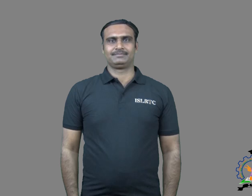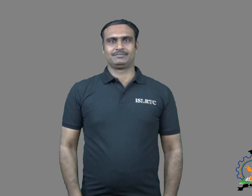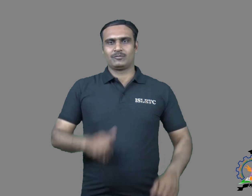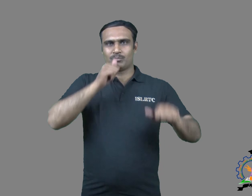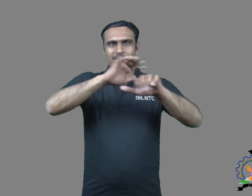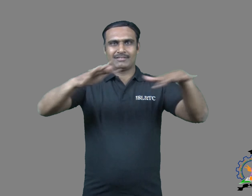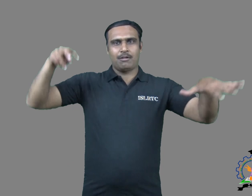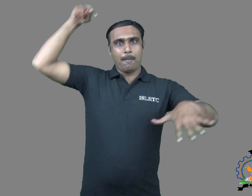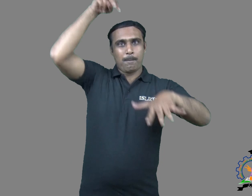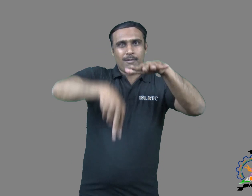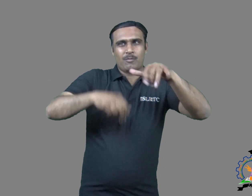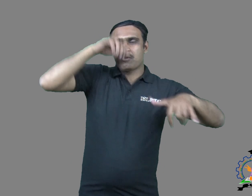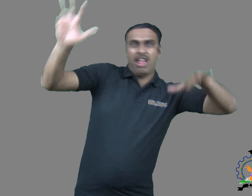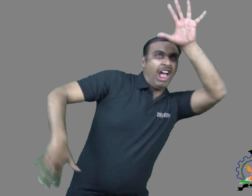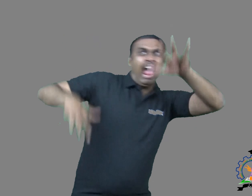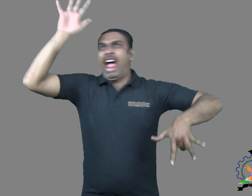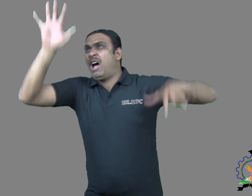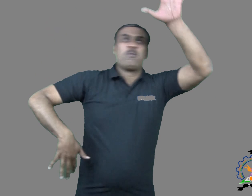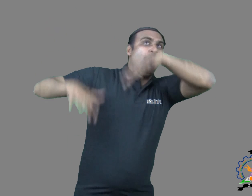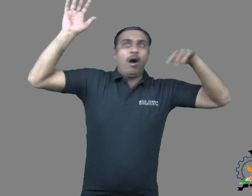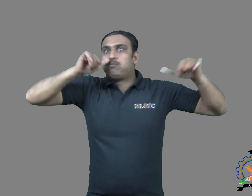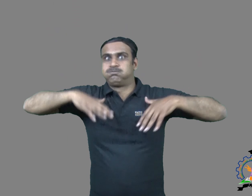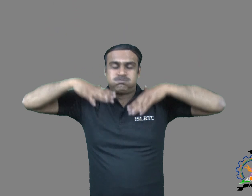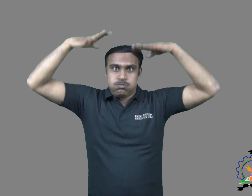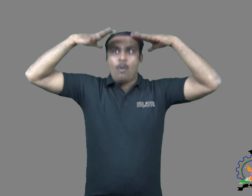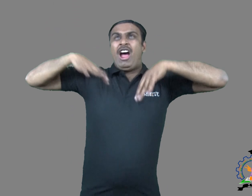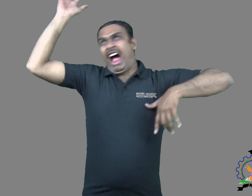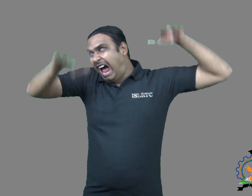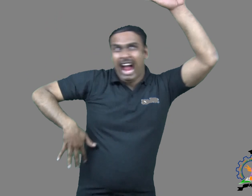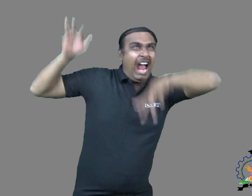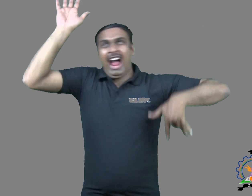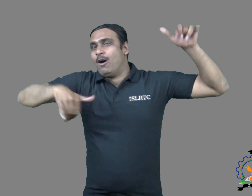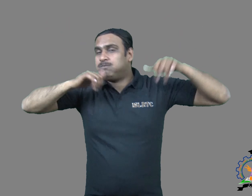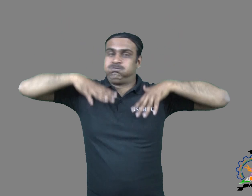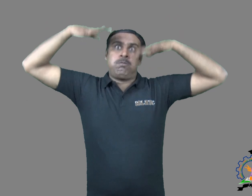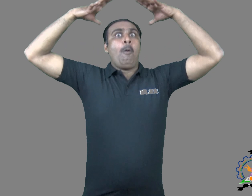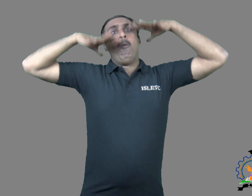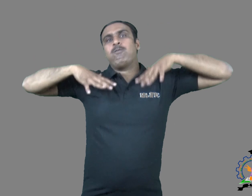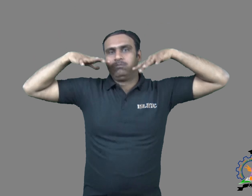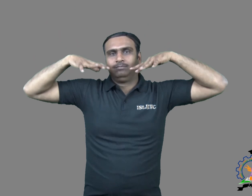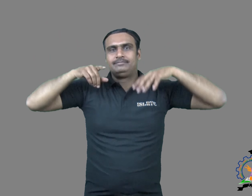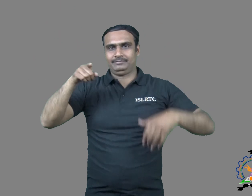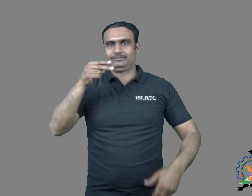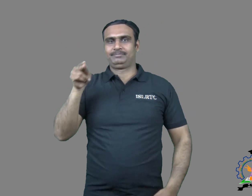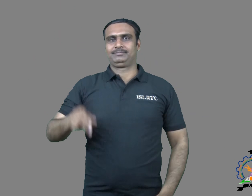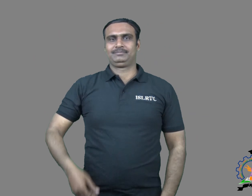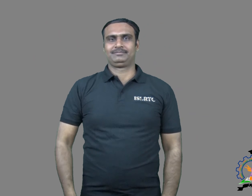Drown